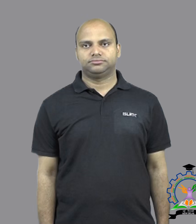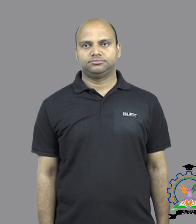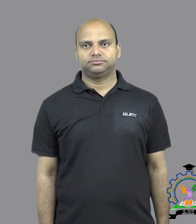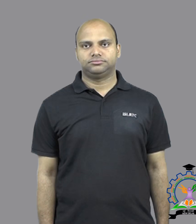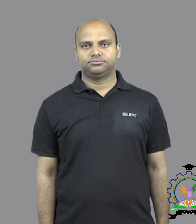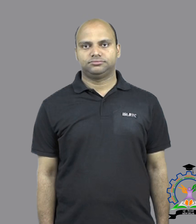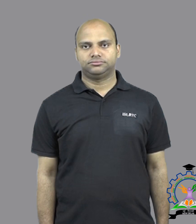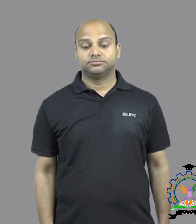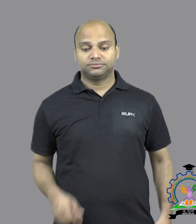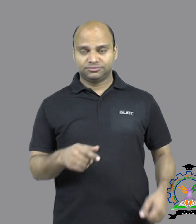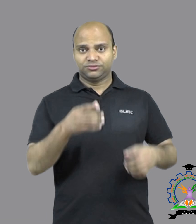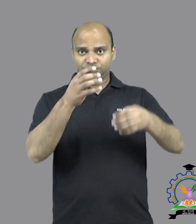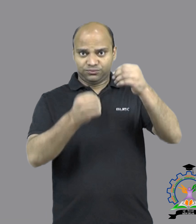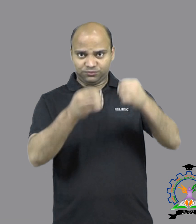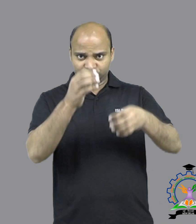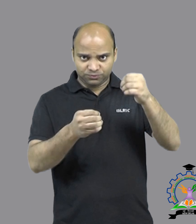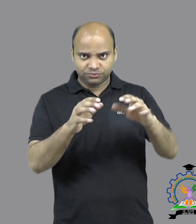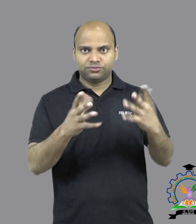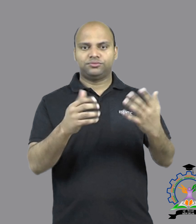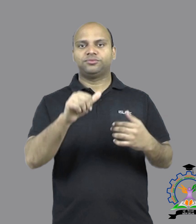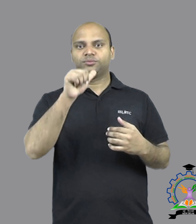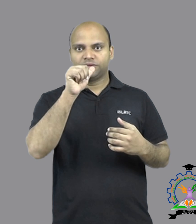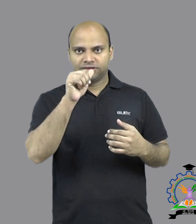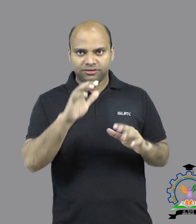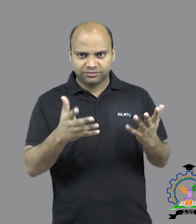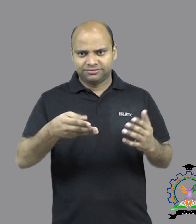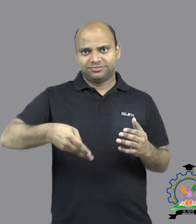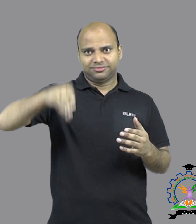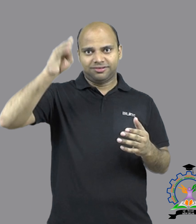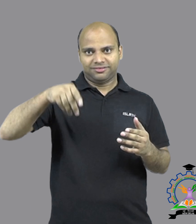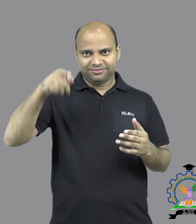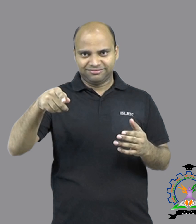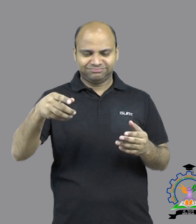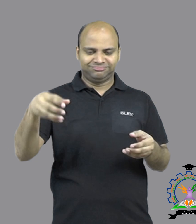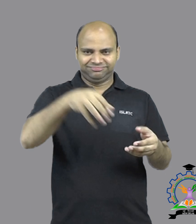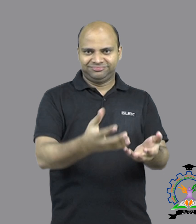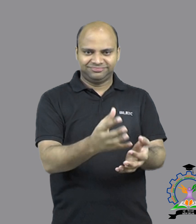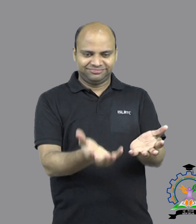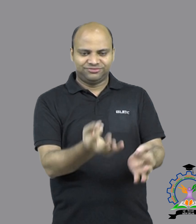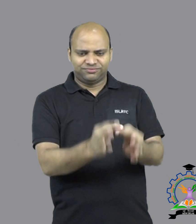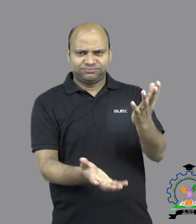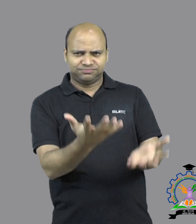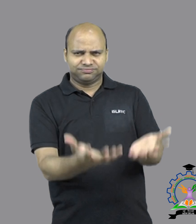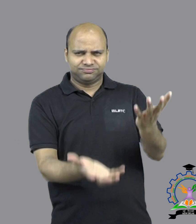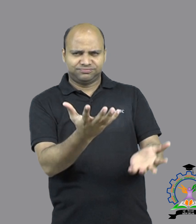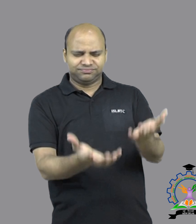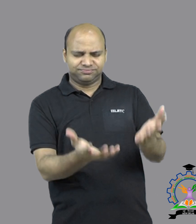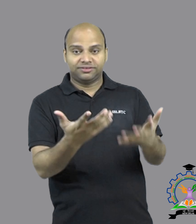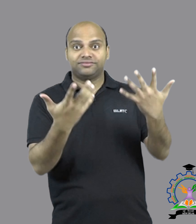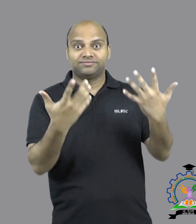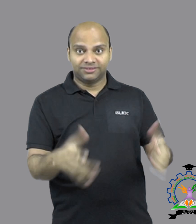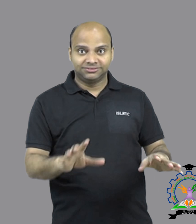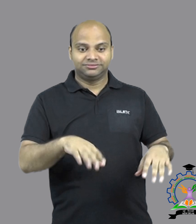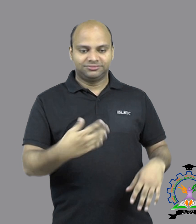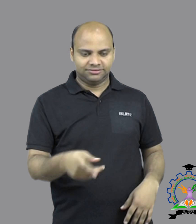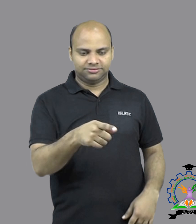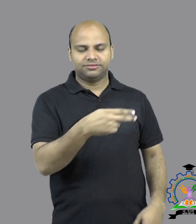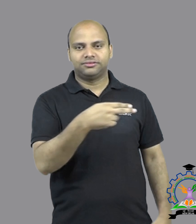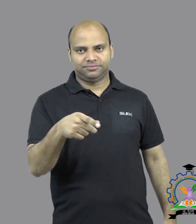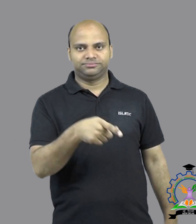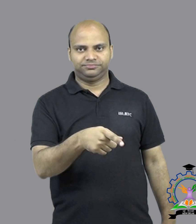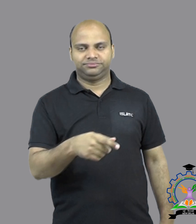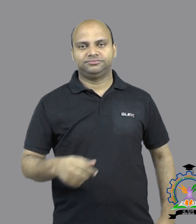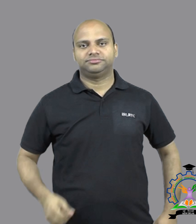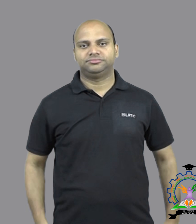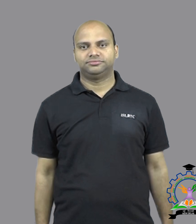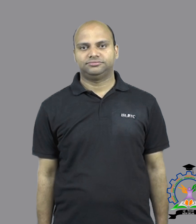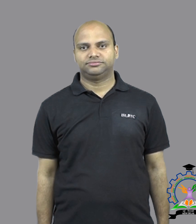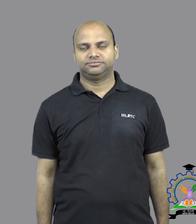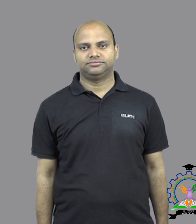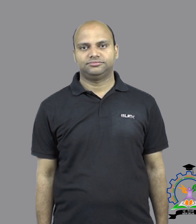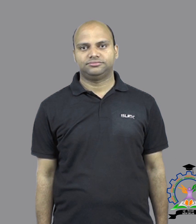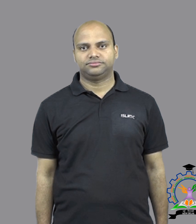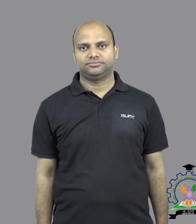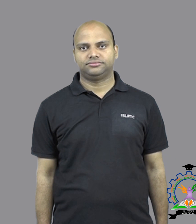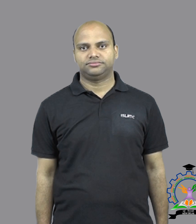Boiled